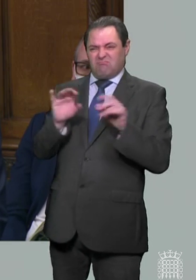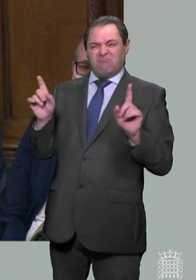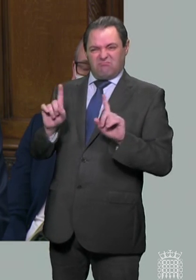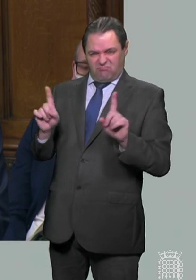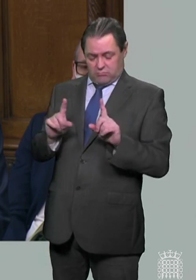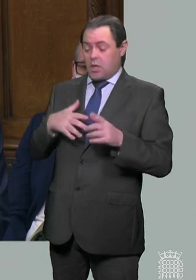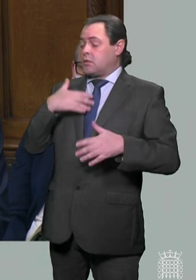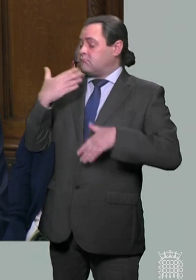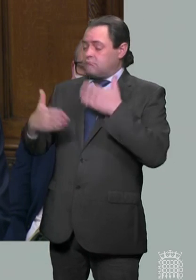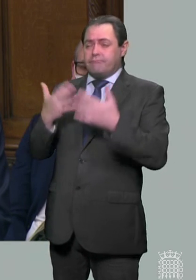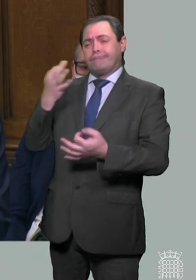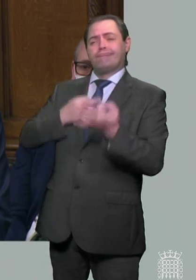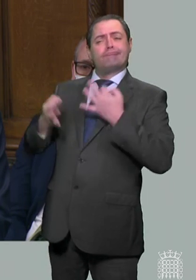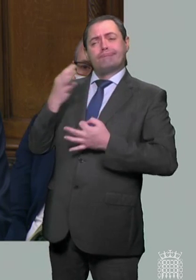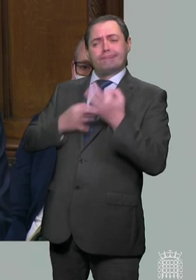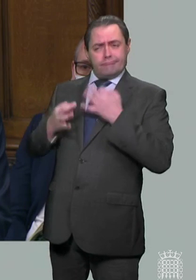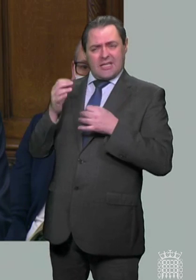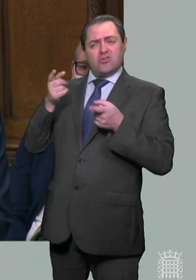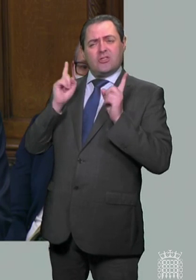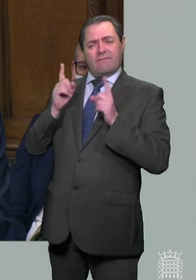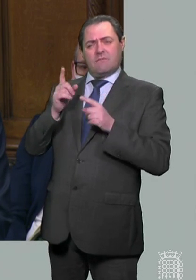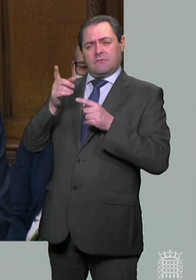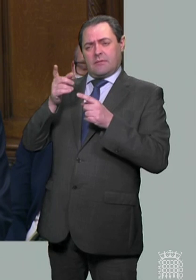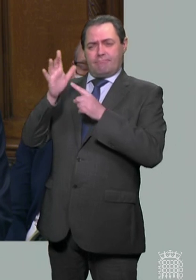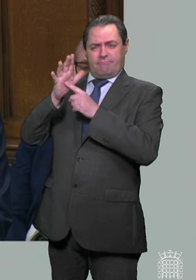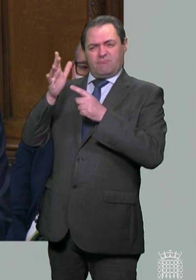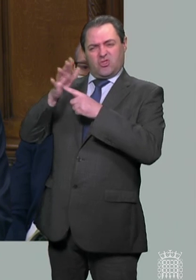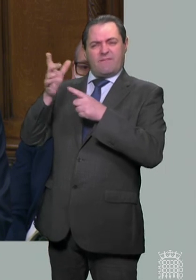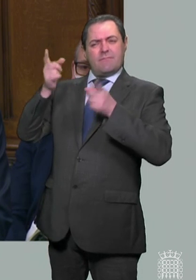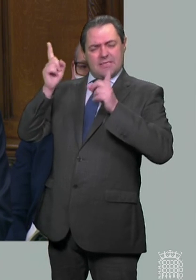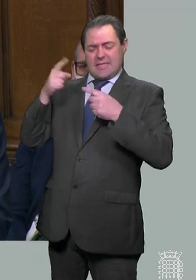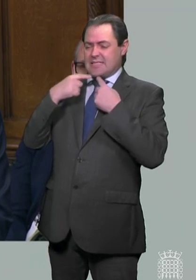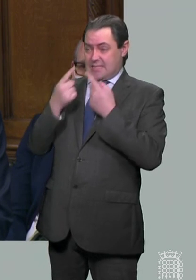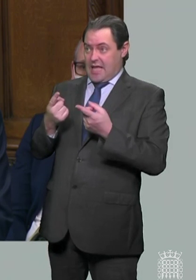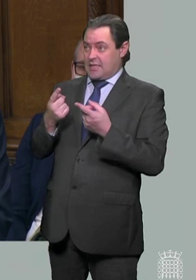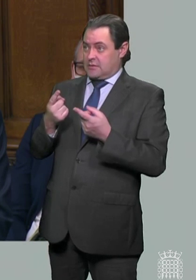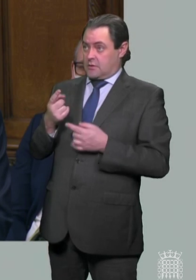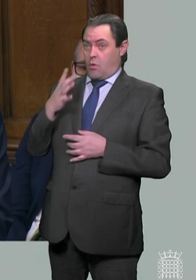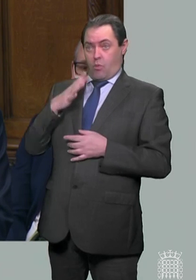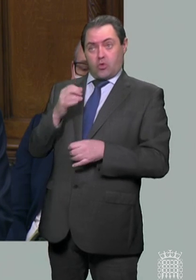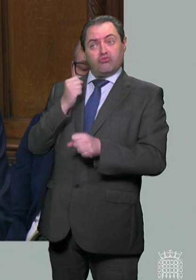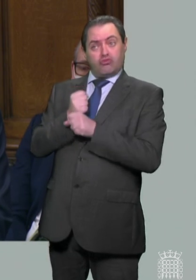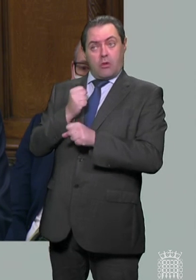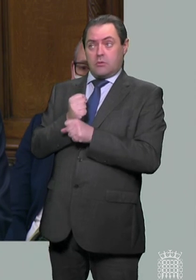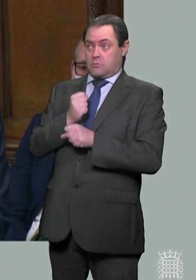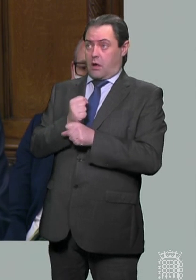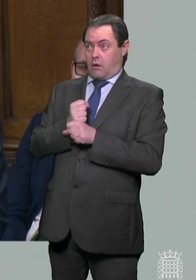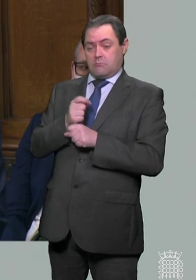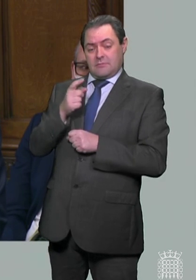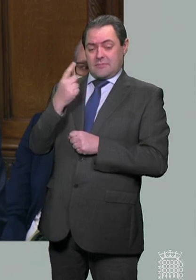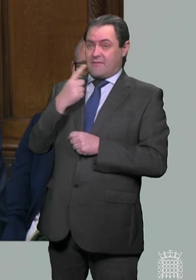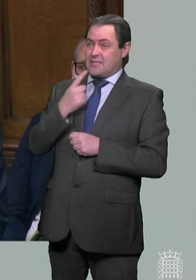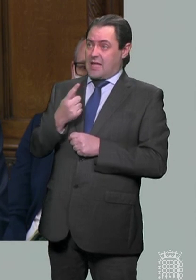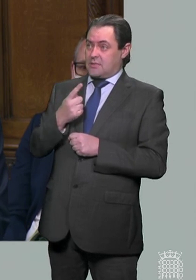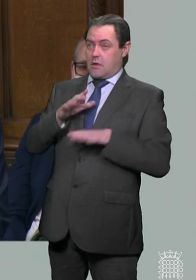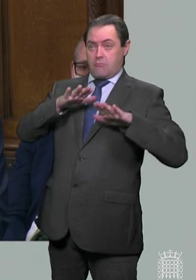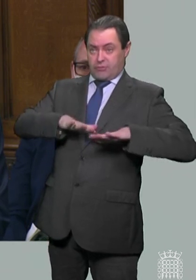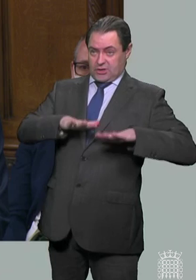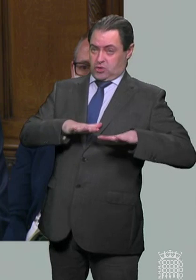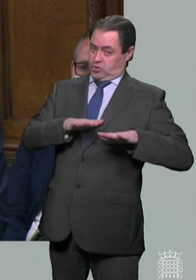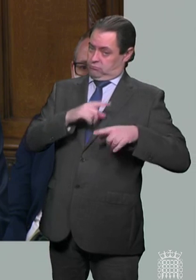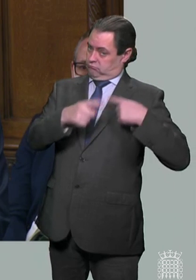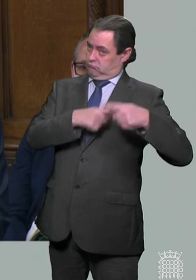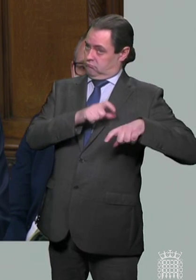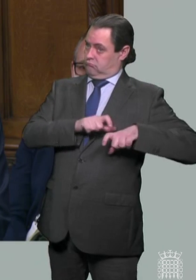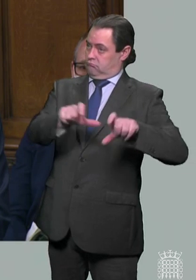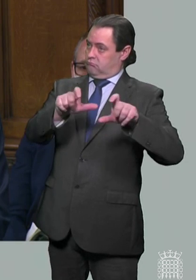The Chief Minister made it clear in his evidence that his ambition was that Gibraltar’s future should be “British, British, British”.